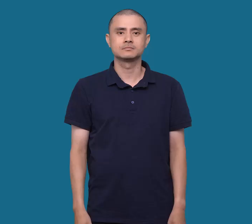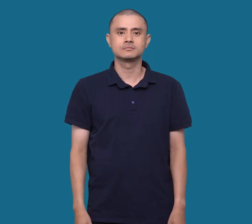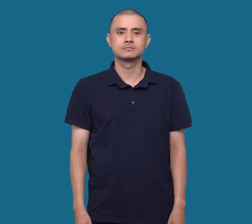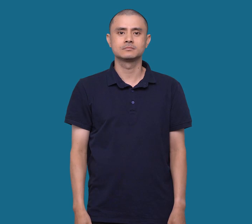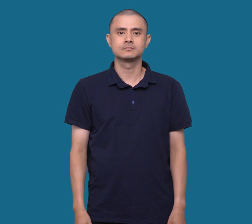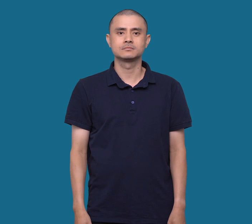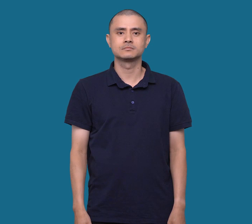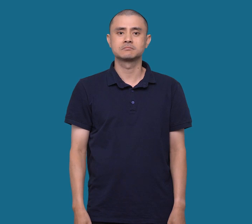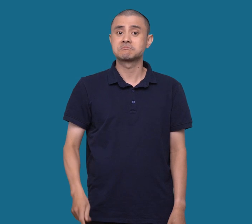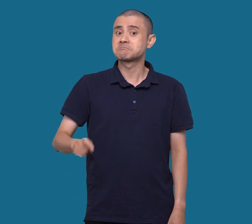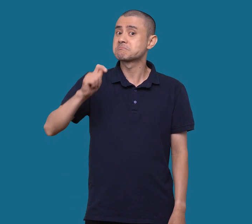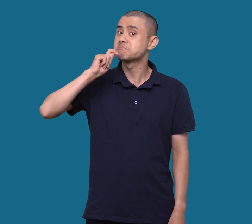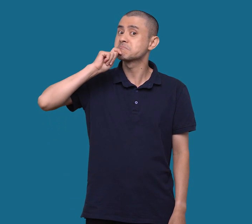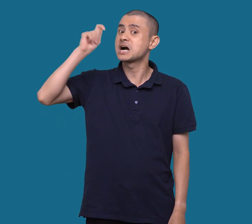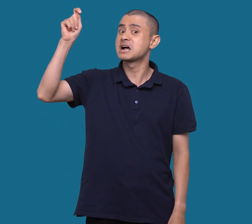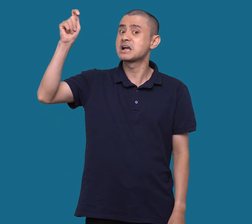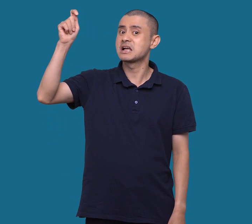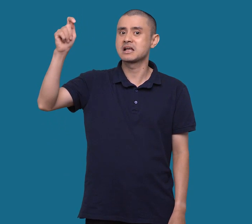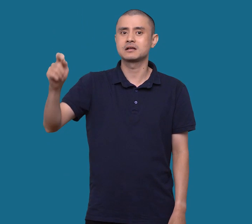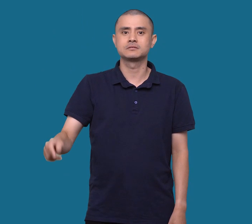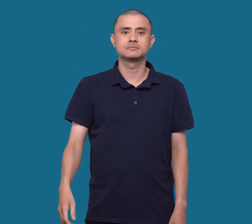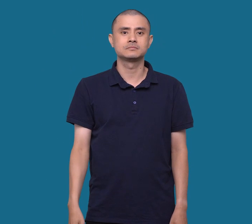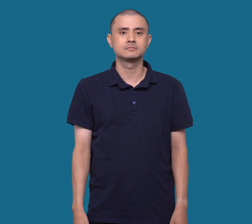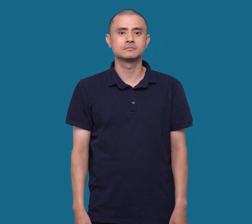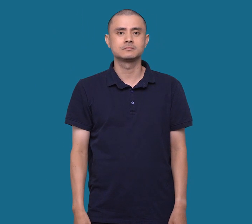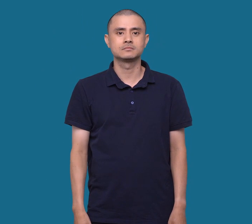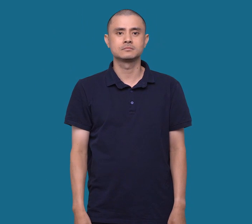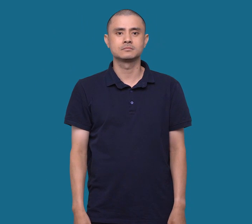mách